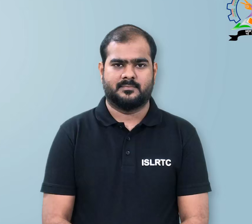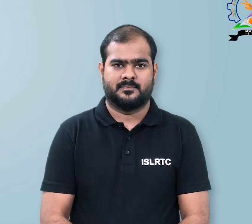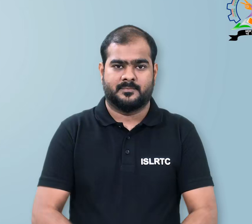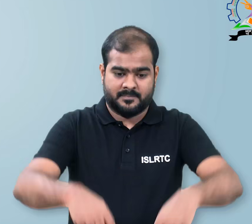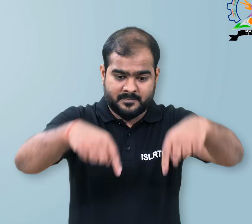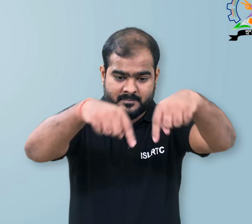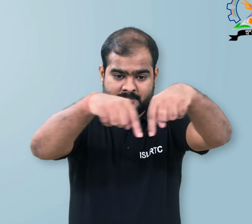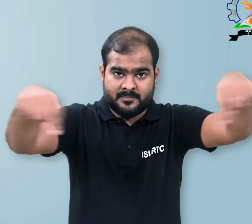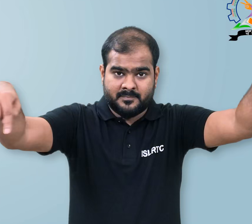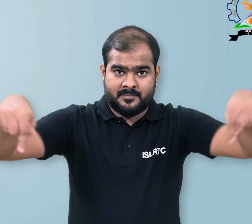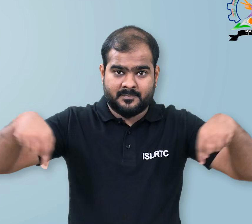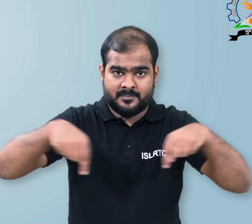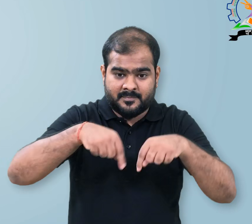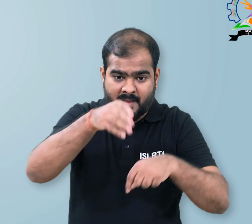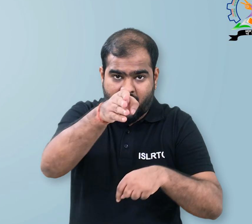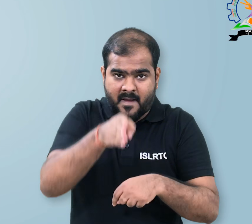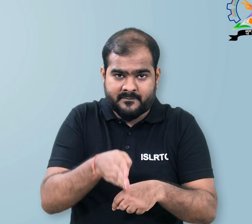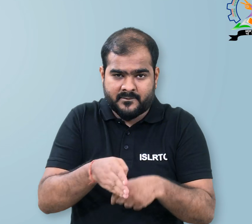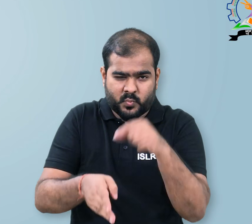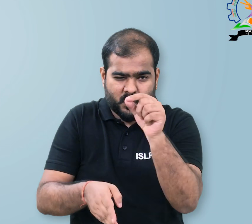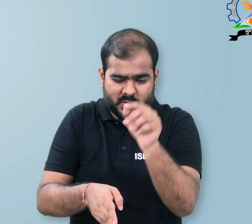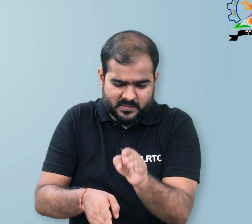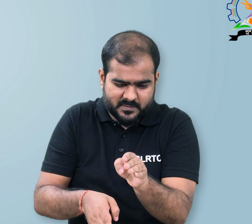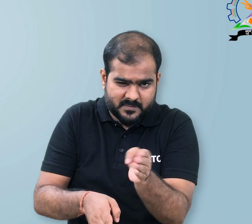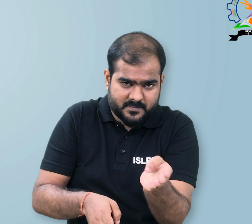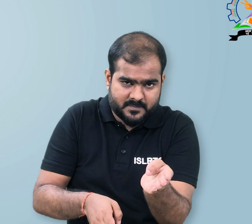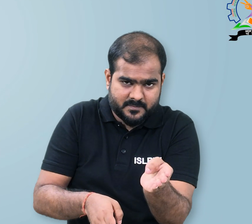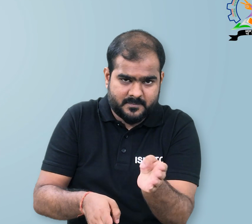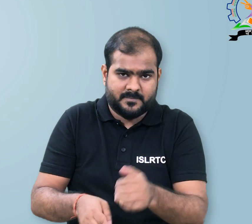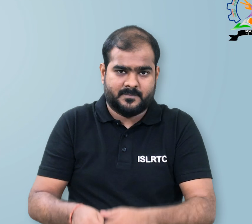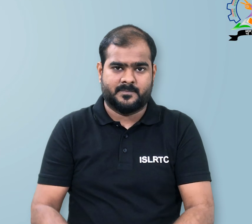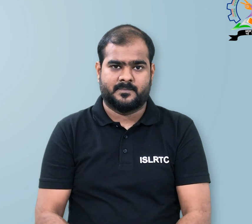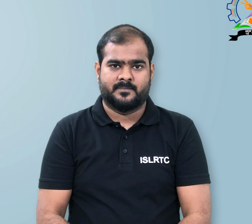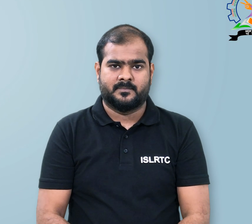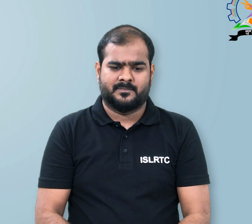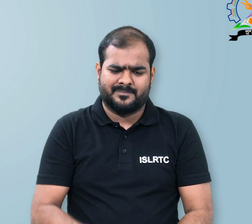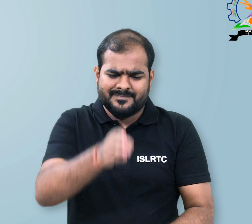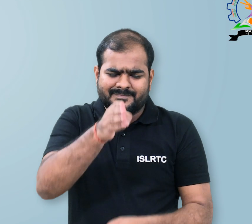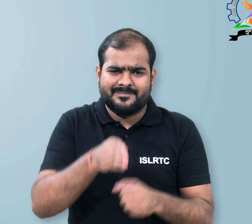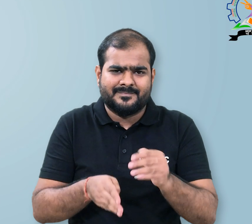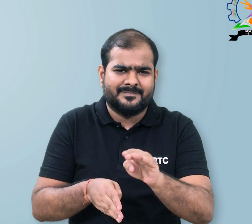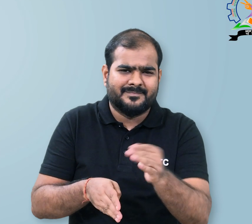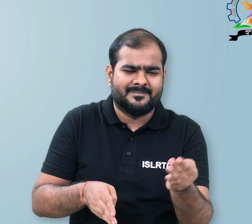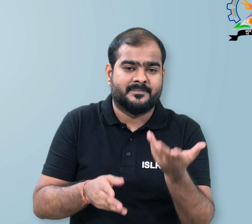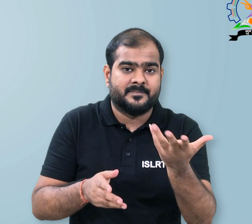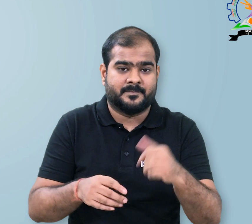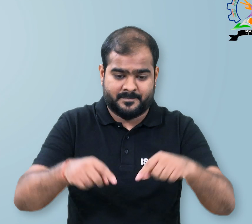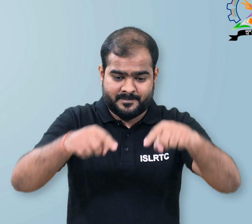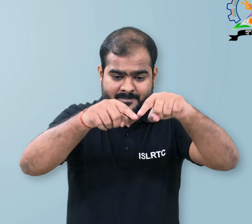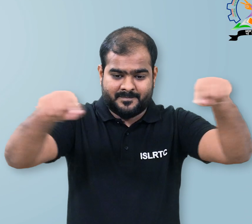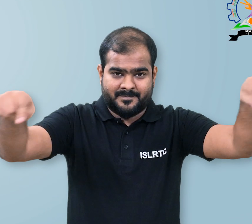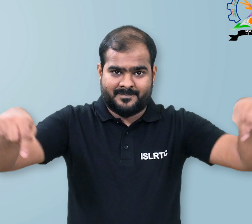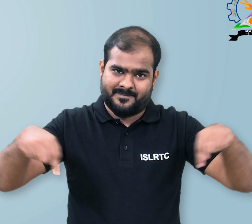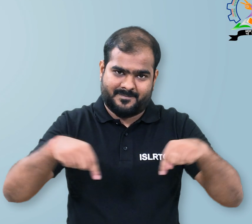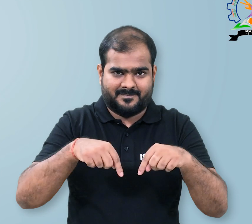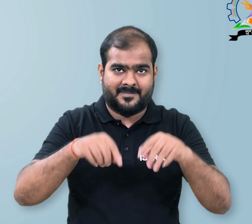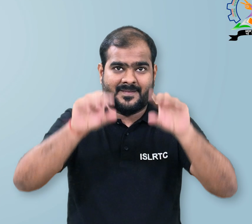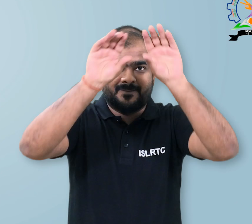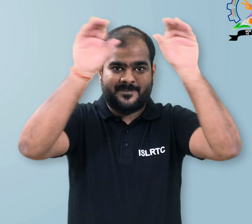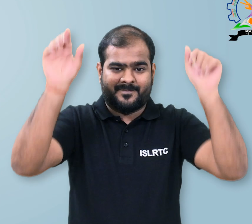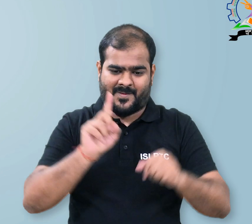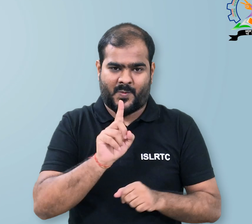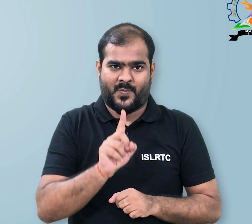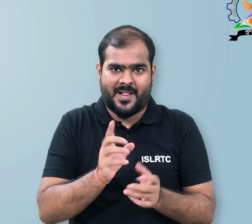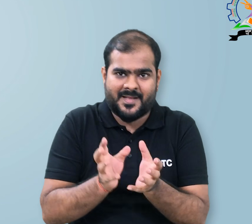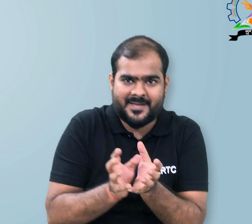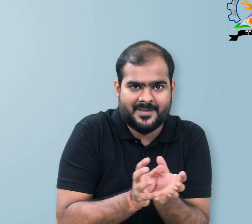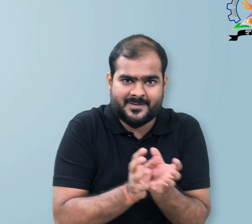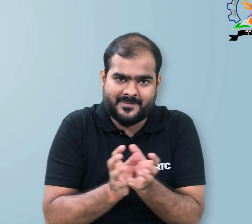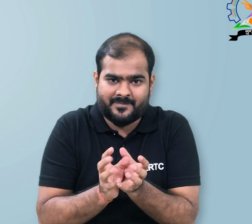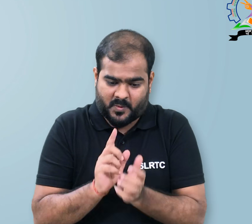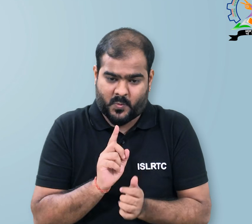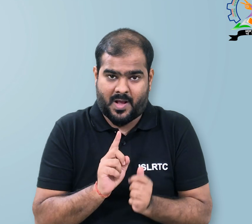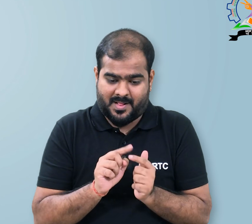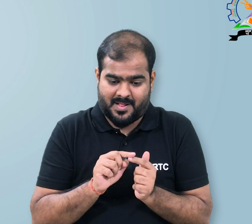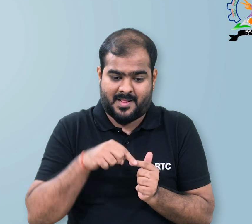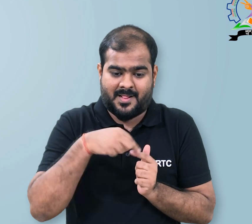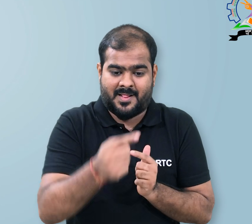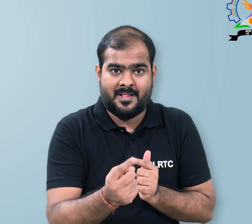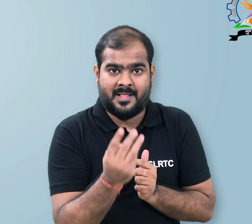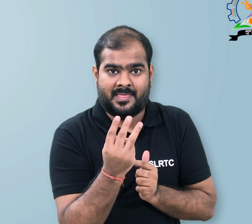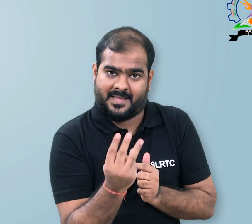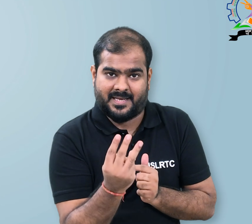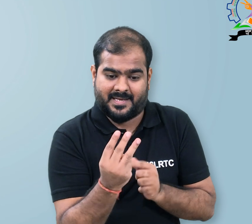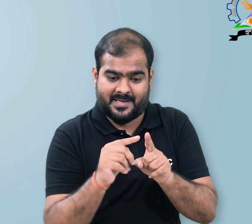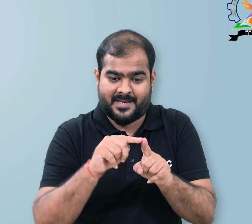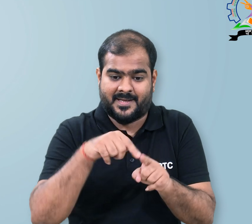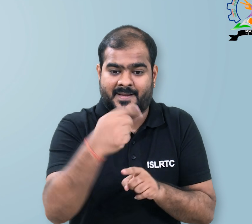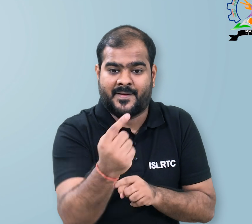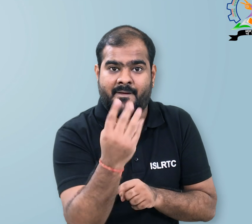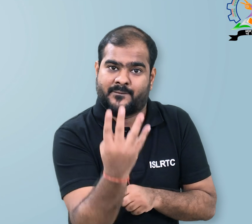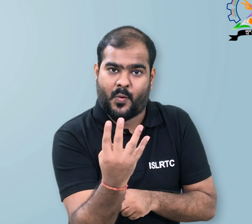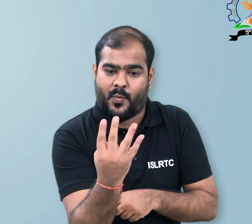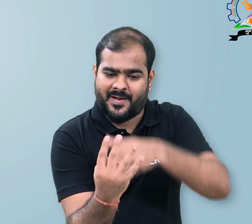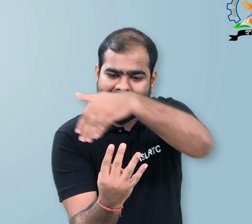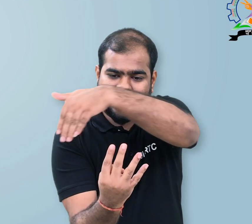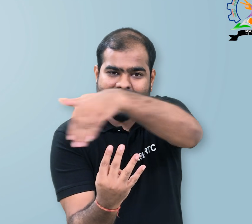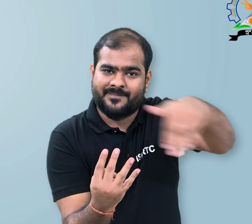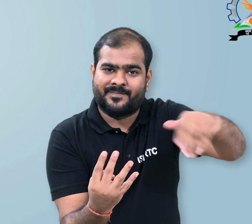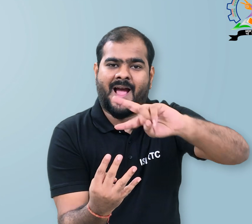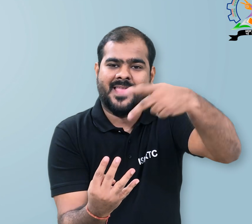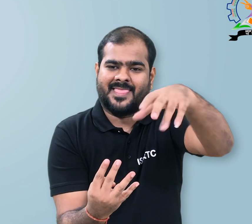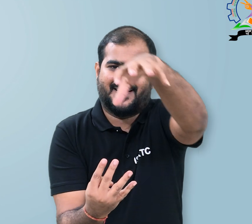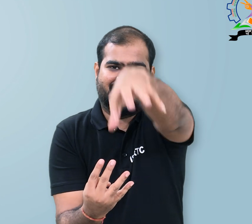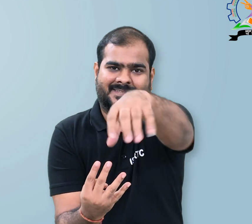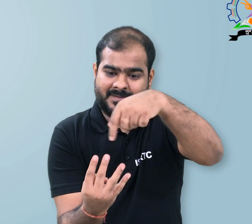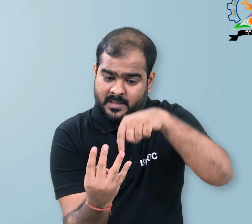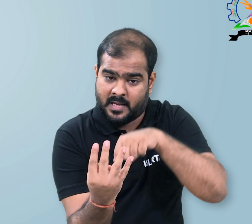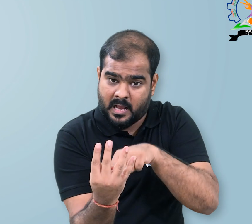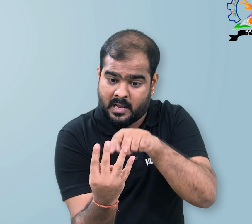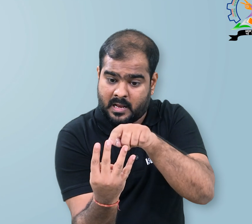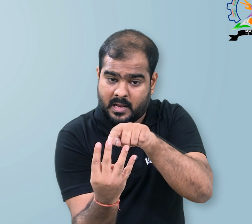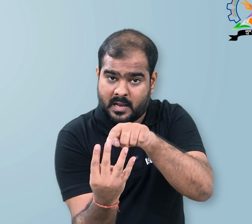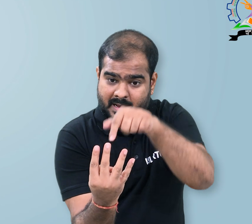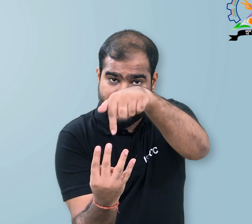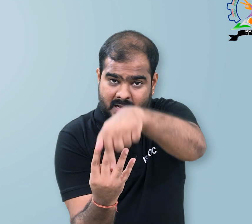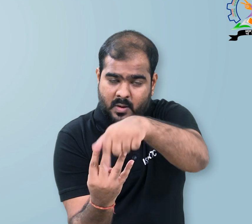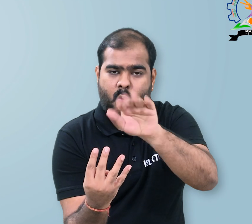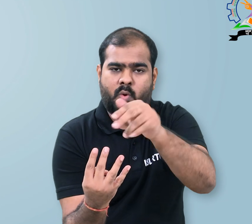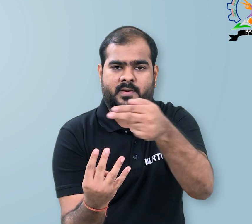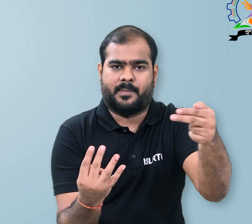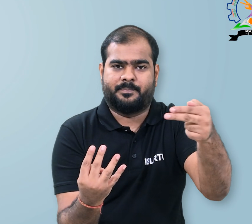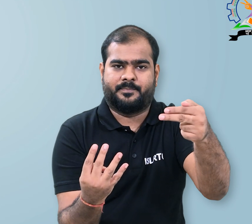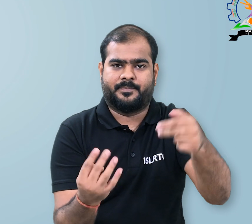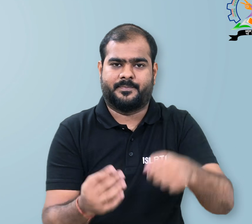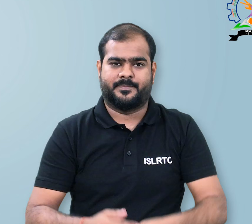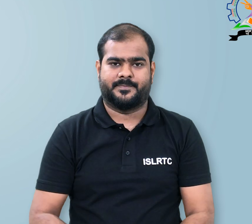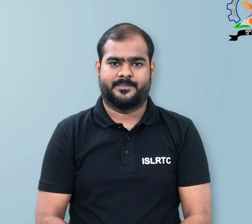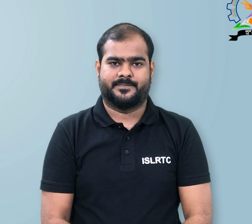Centre Forward Centre Forward: The primary attacking player positioned in the center of the forward line.